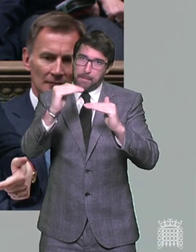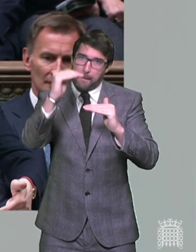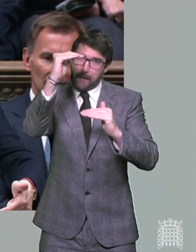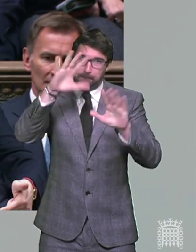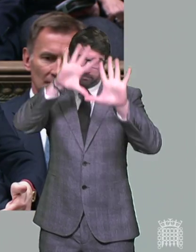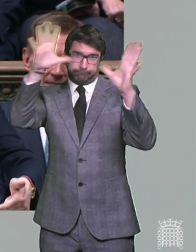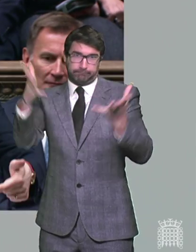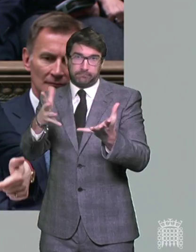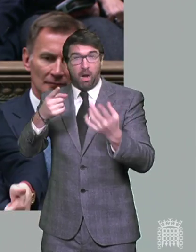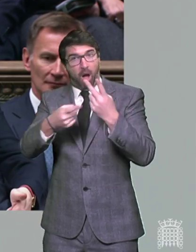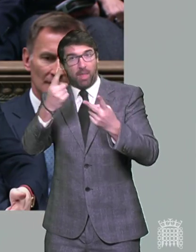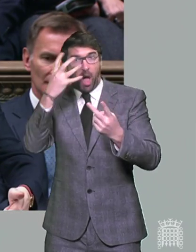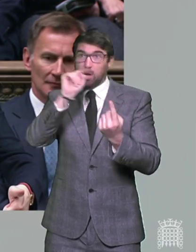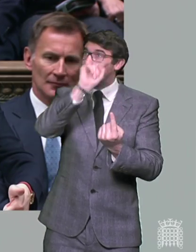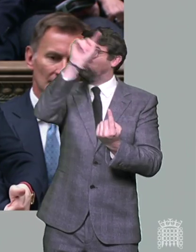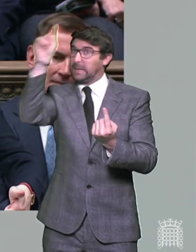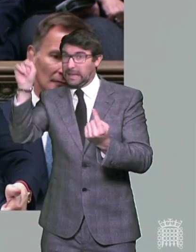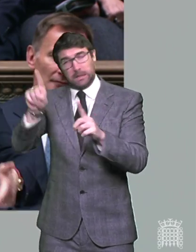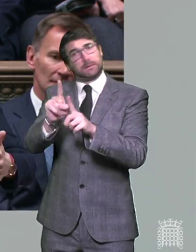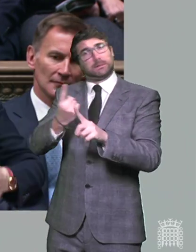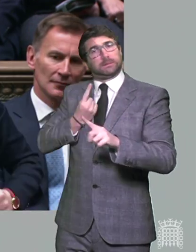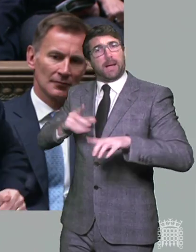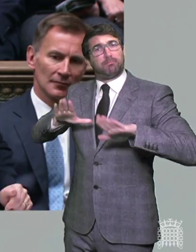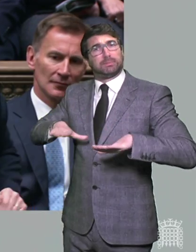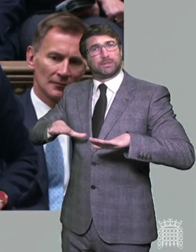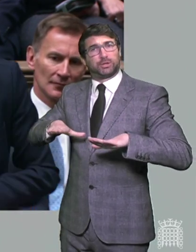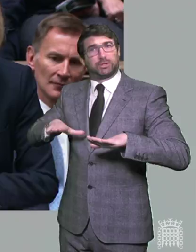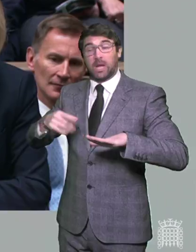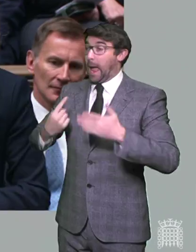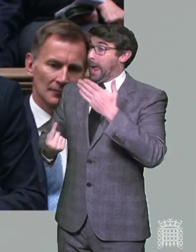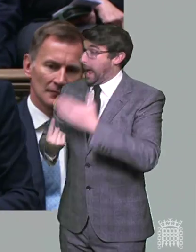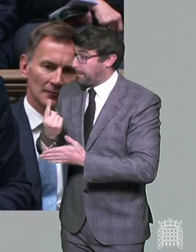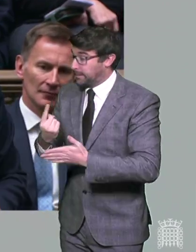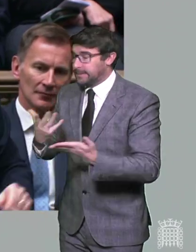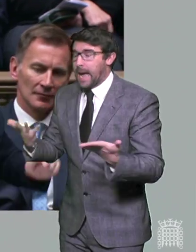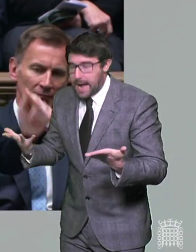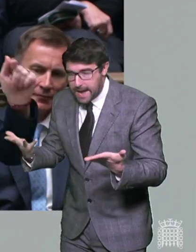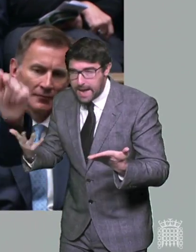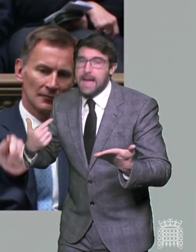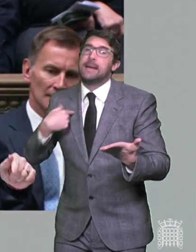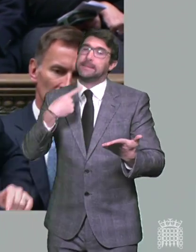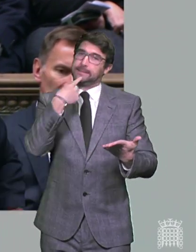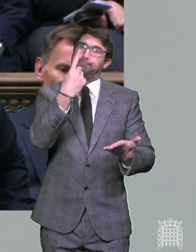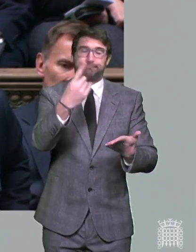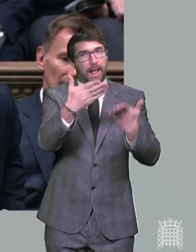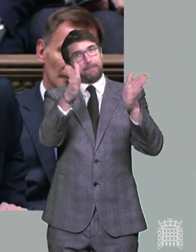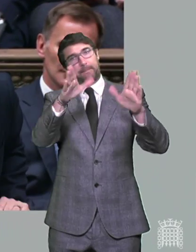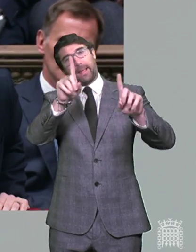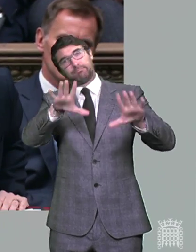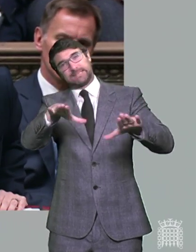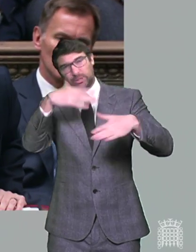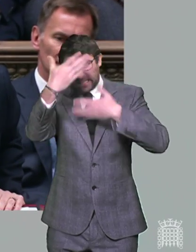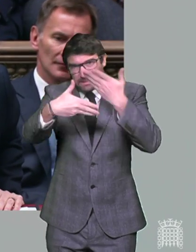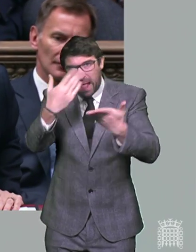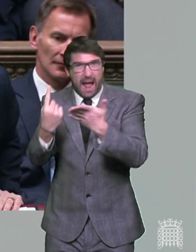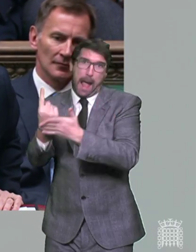We are being honest and levelling with the public, unlike the right honourable and learned Gentleman, who simply will not do that.